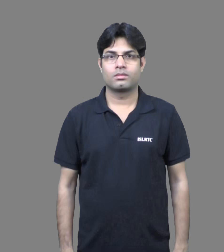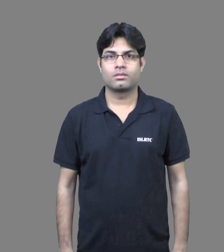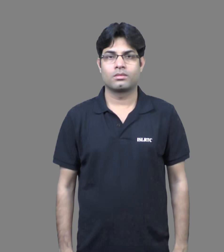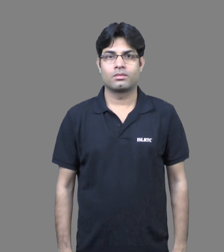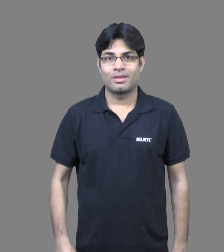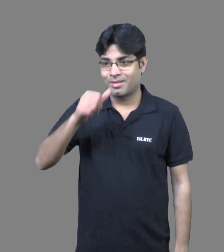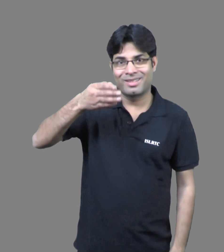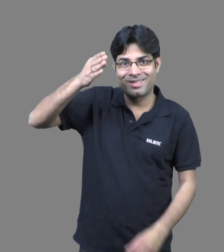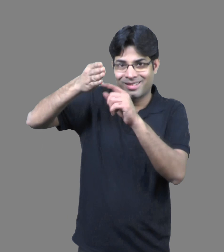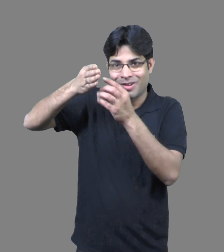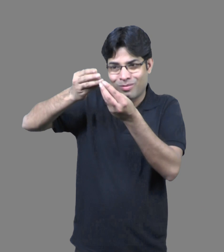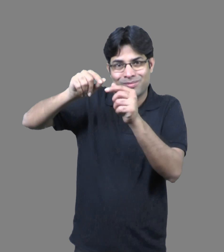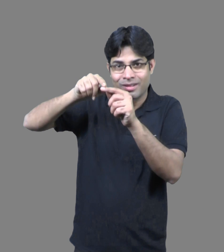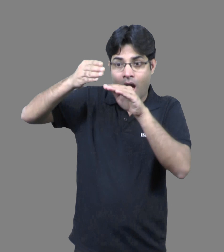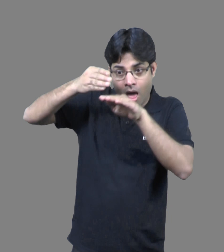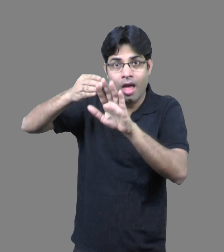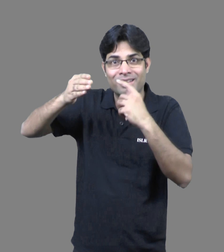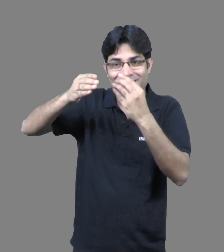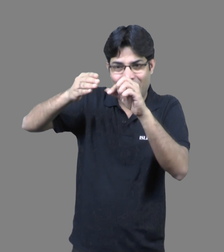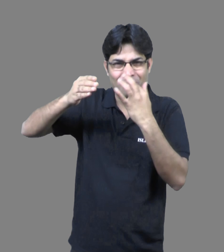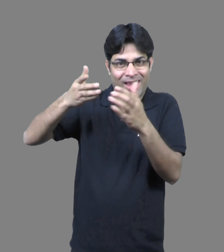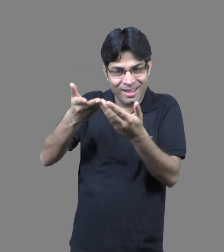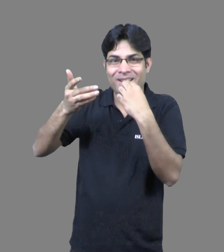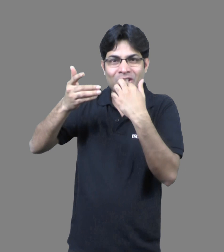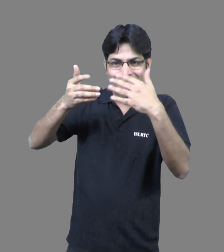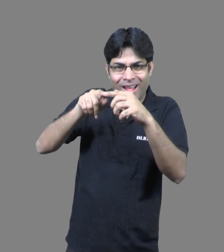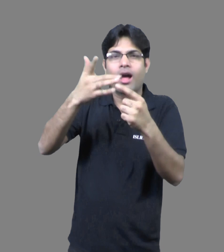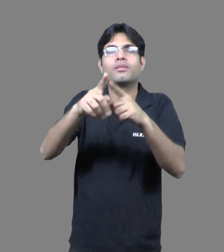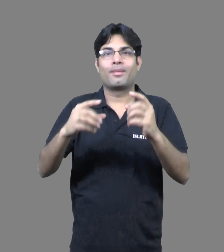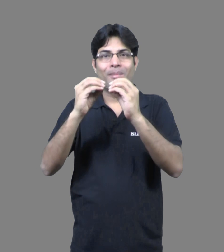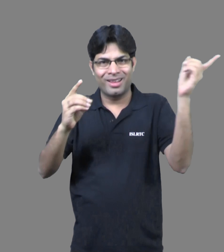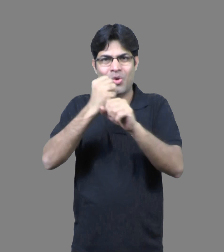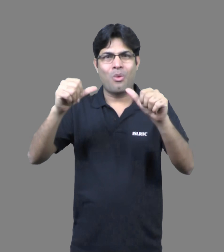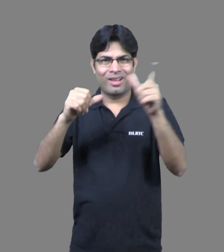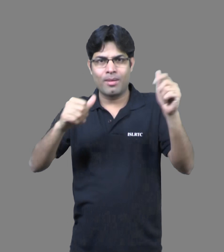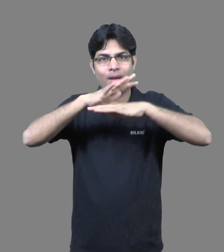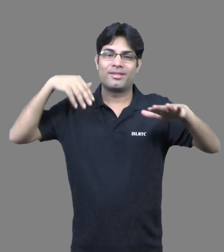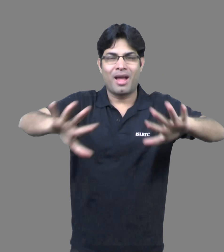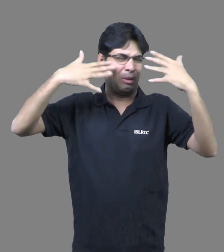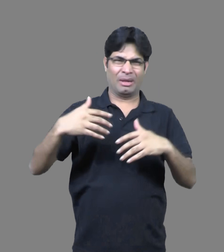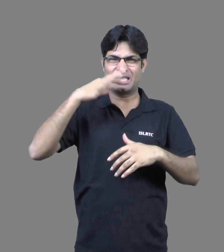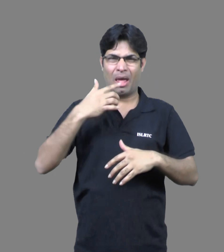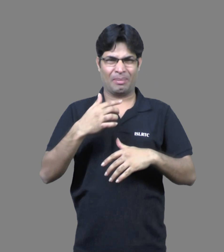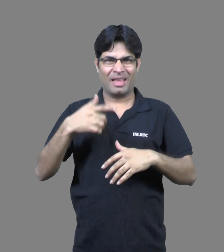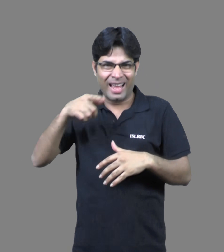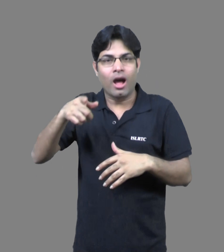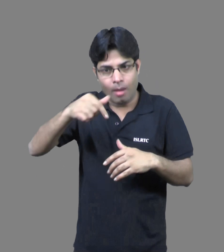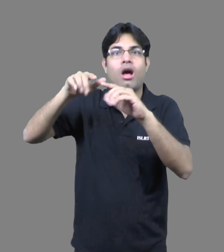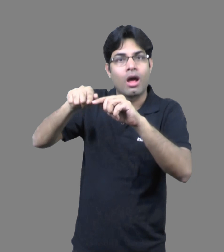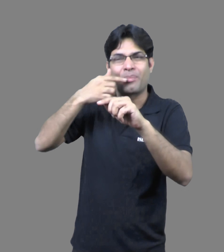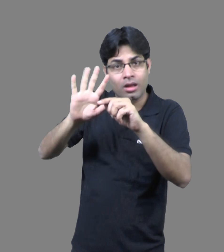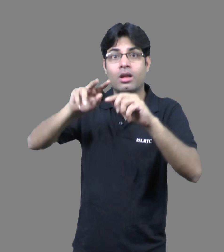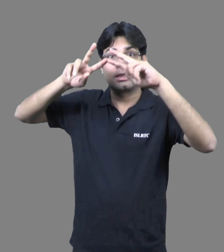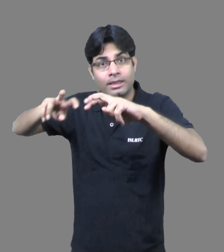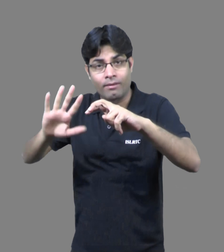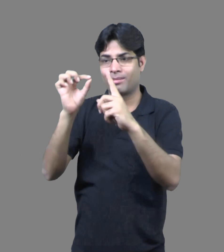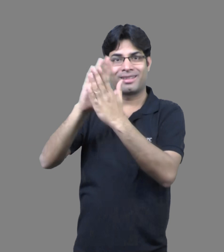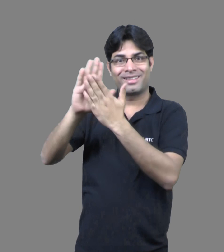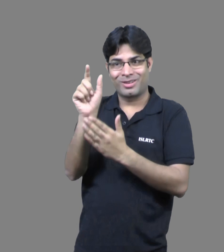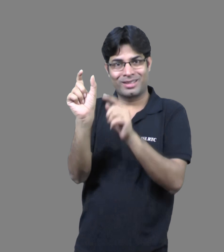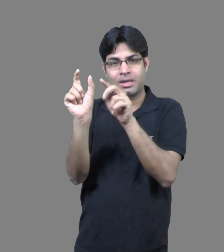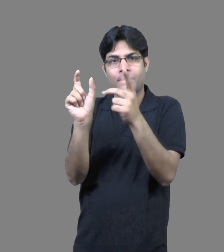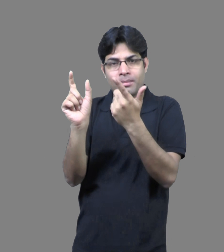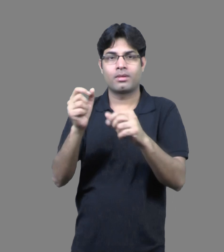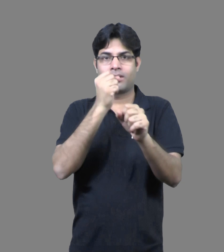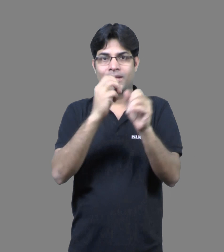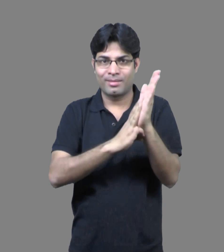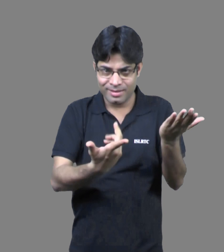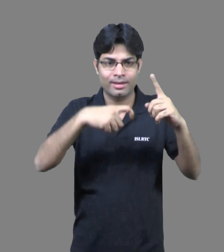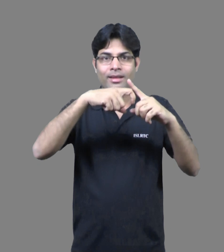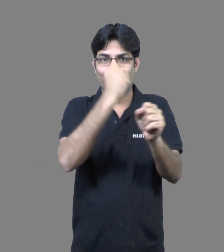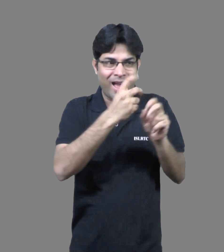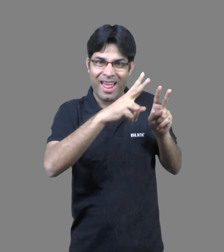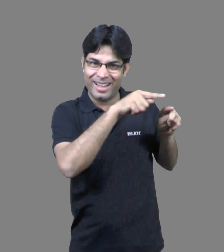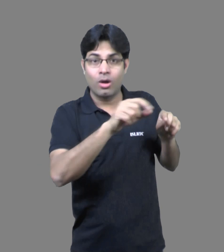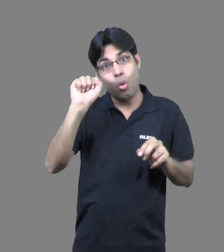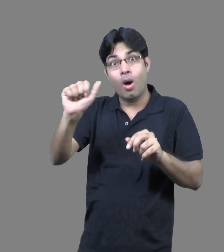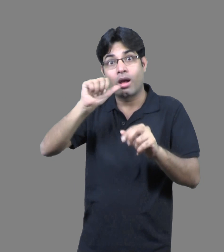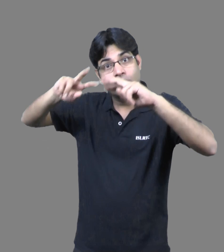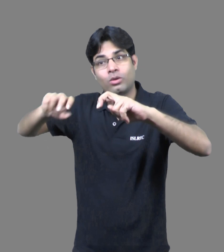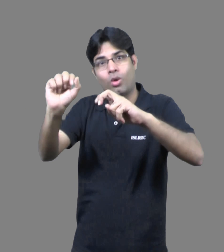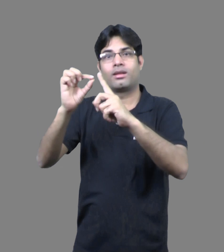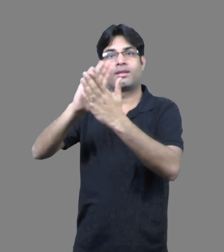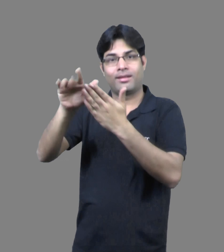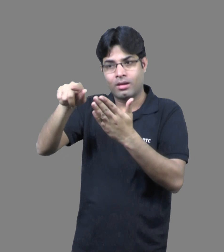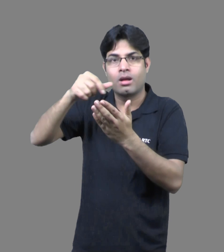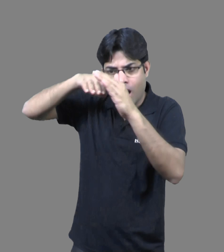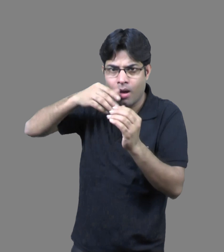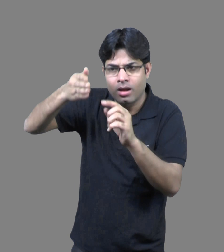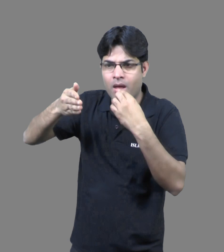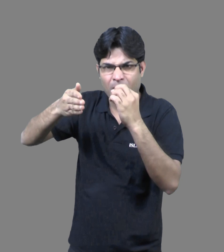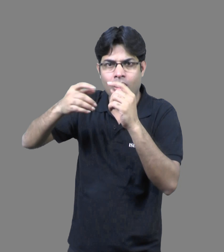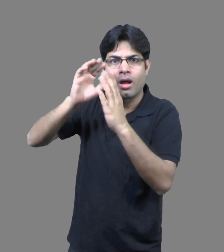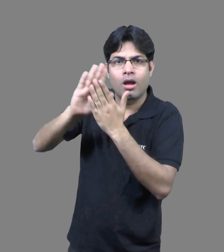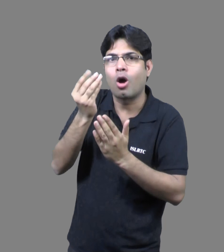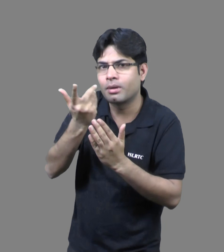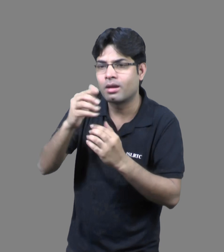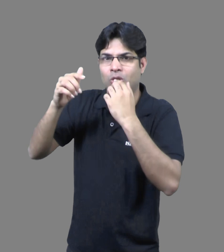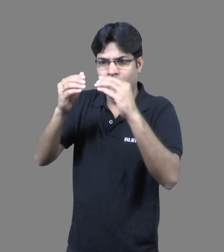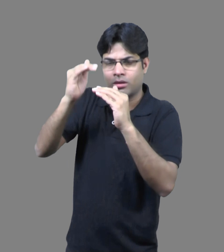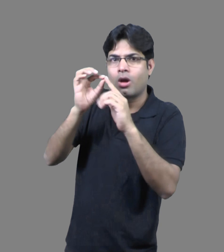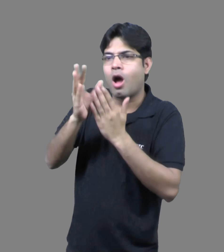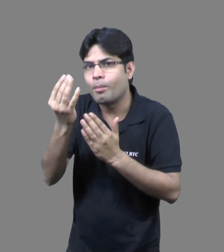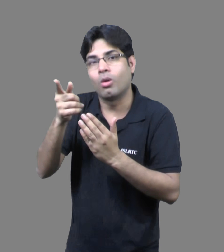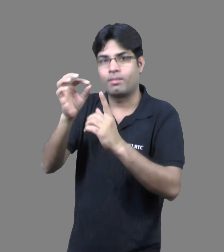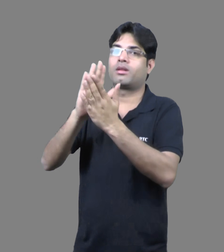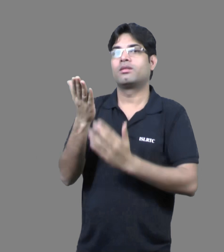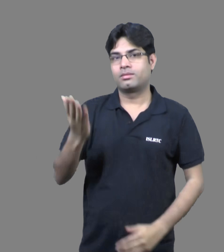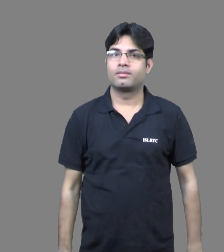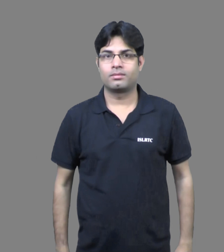Saline Soils